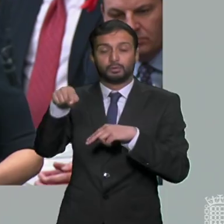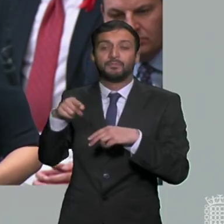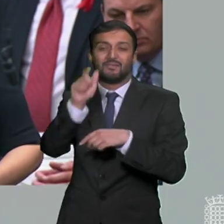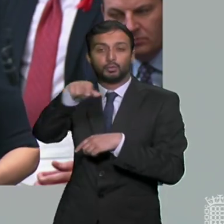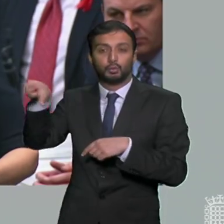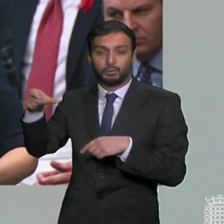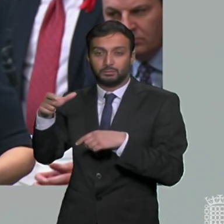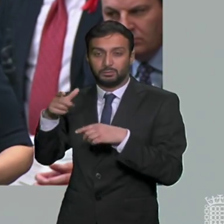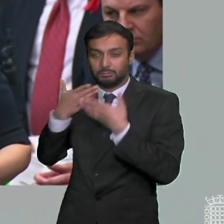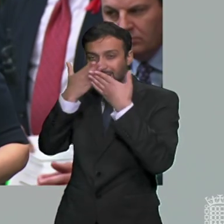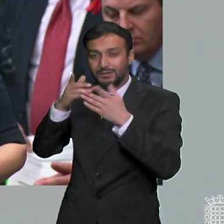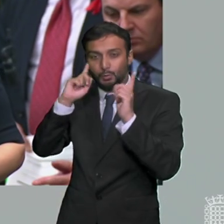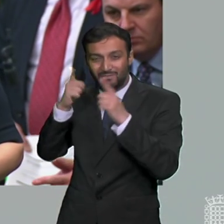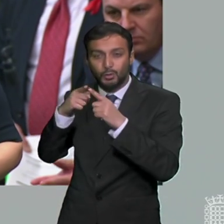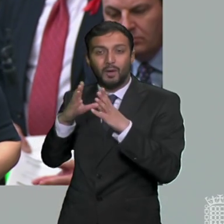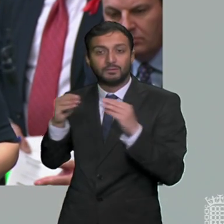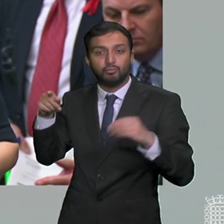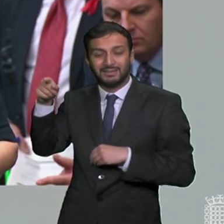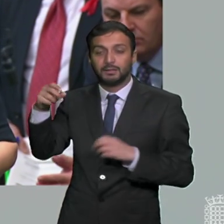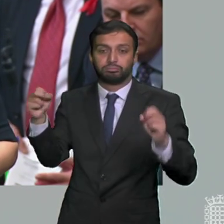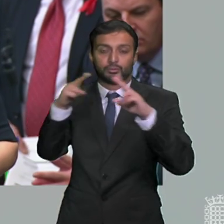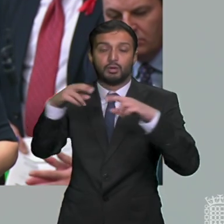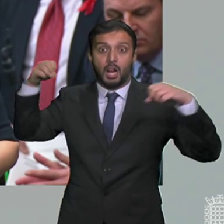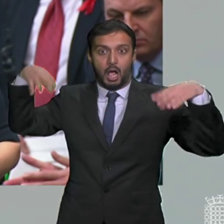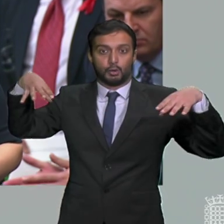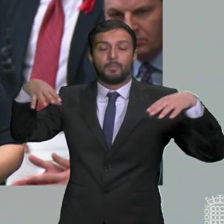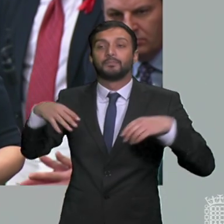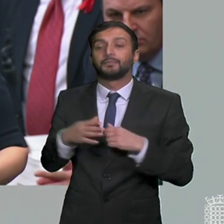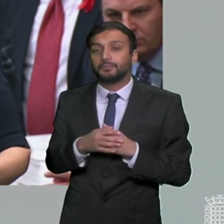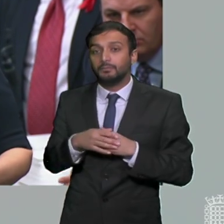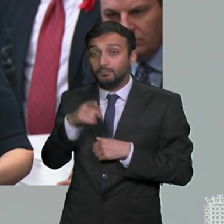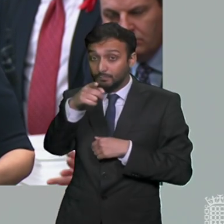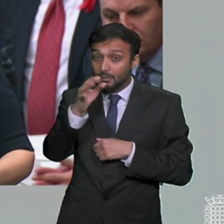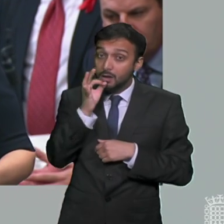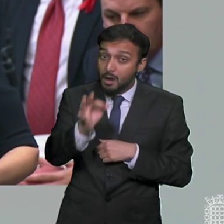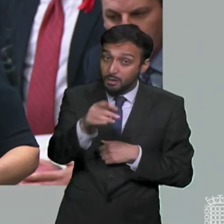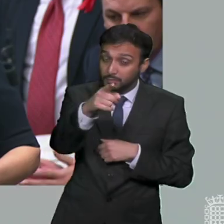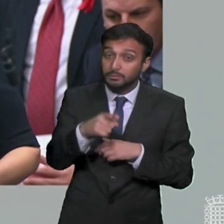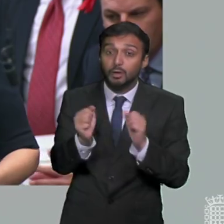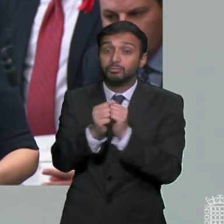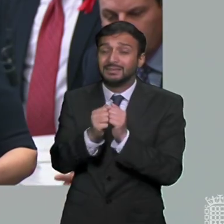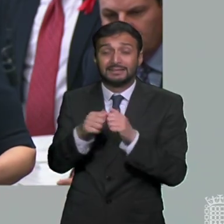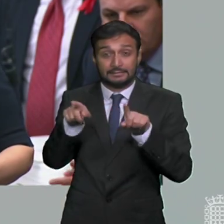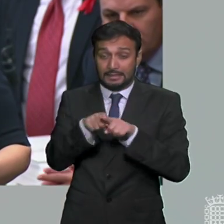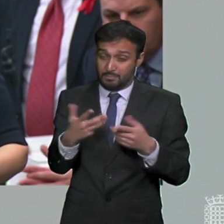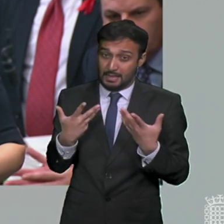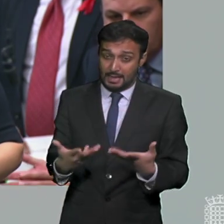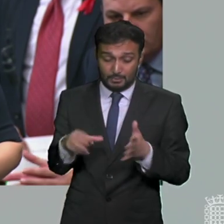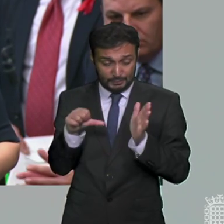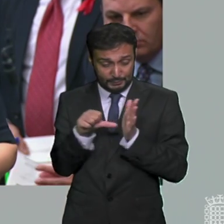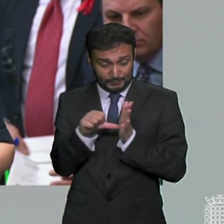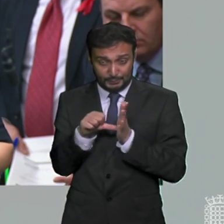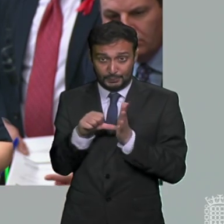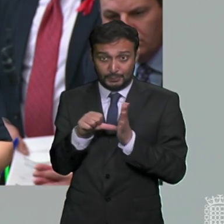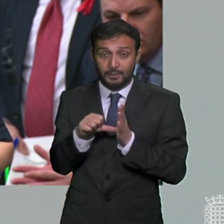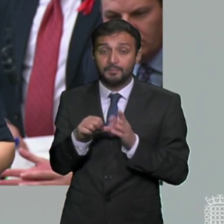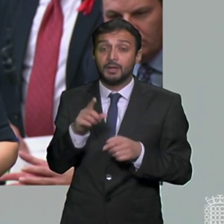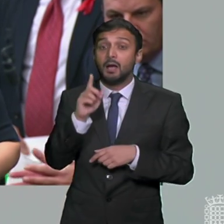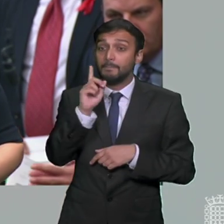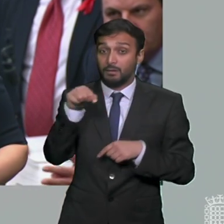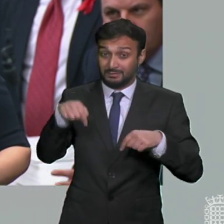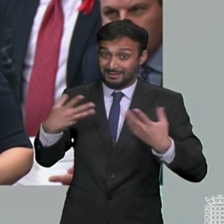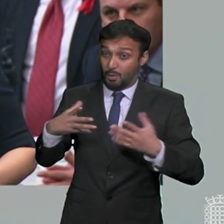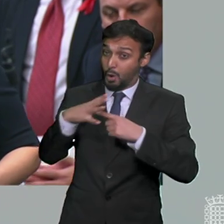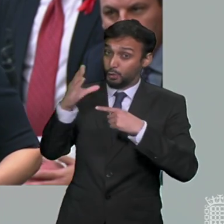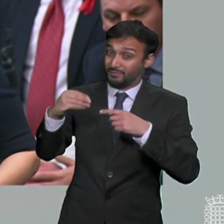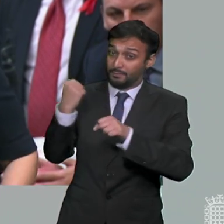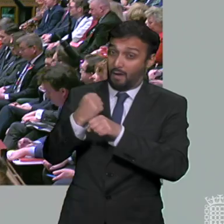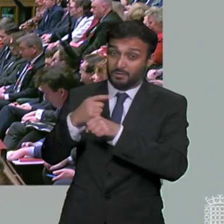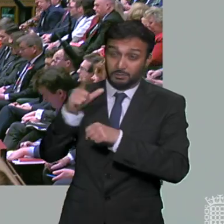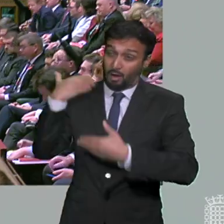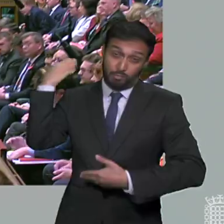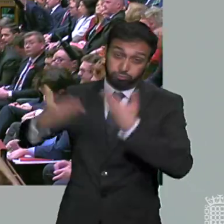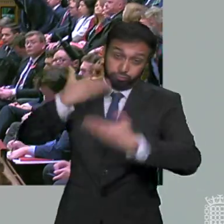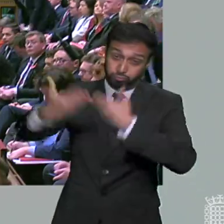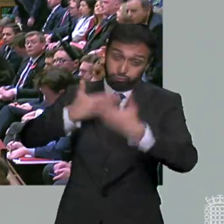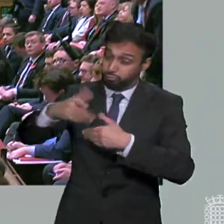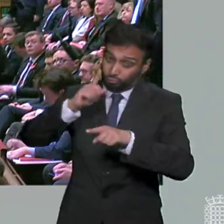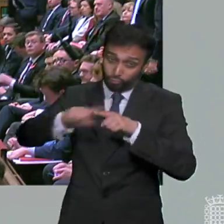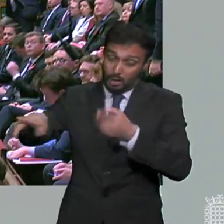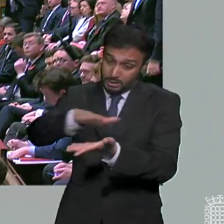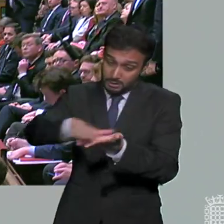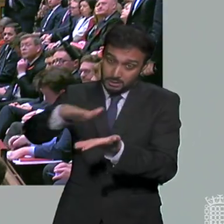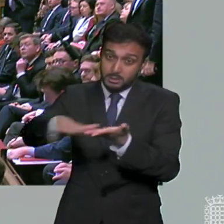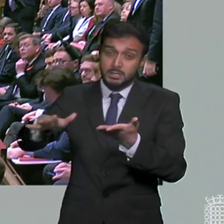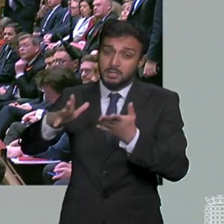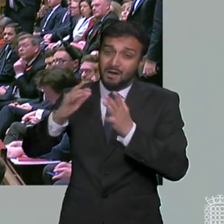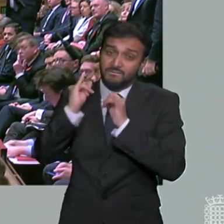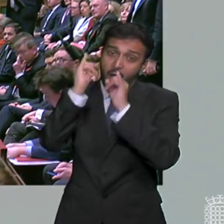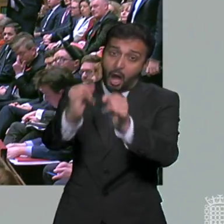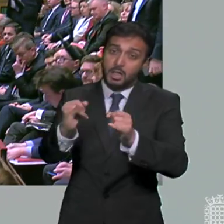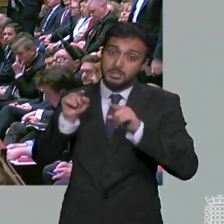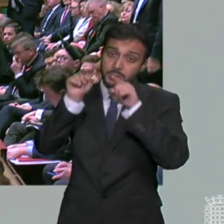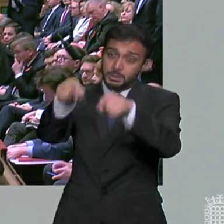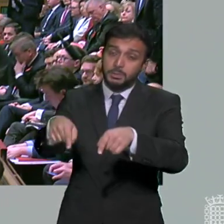Does my right honourable Friend agree that, even in difficult times, we cannot take a single step back from the brilliant work that this Conservative Government are doing to tackle violence against women and girls?